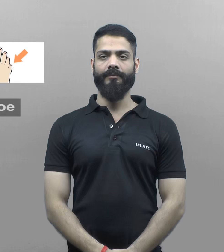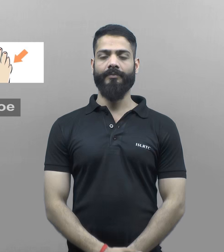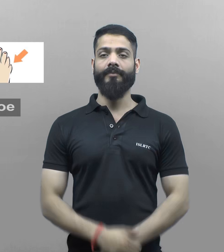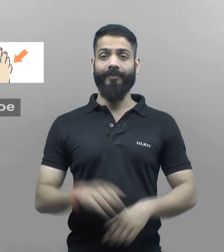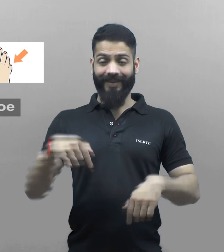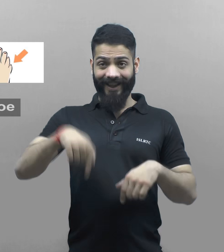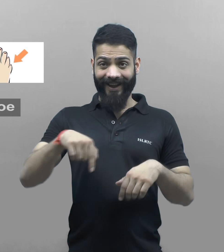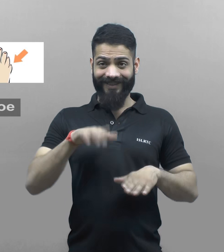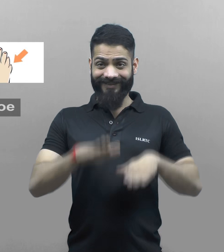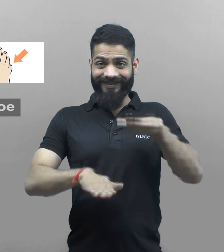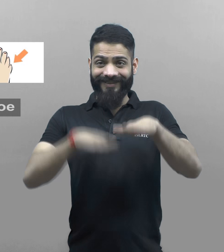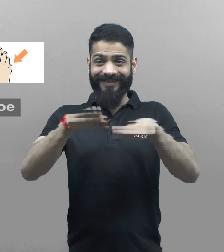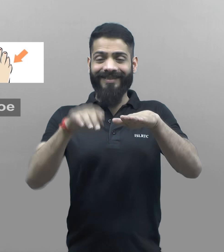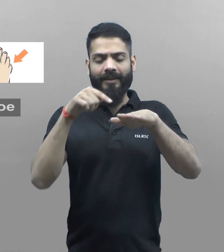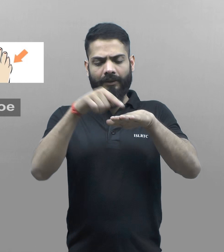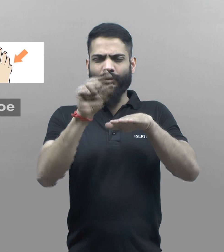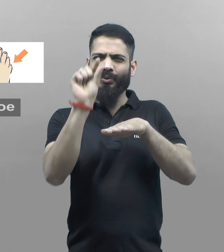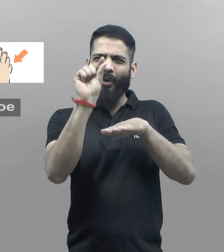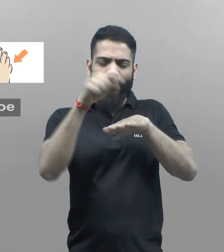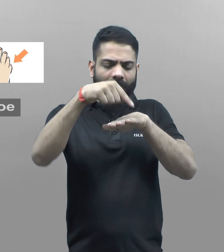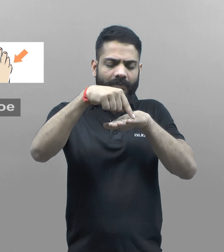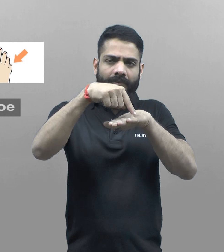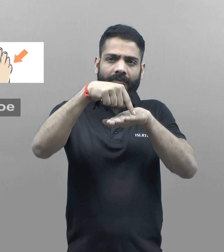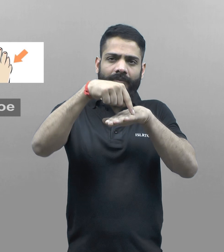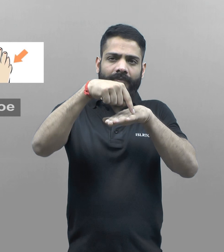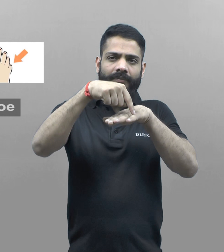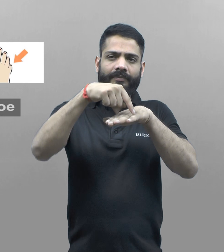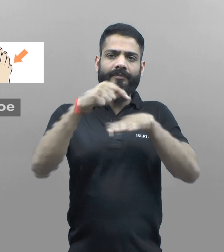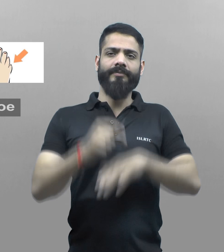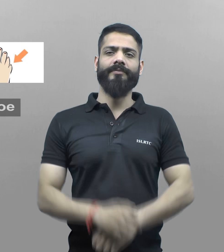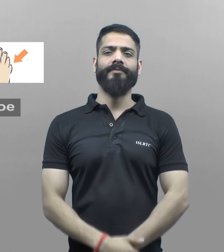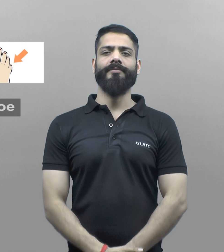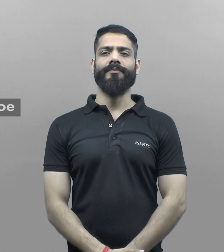Little Toe